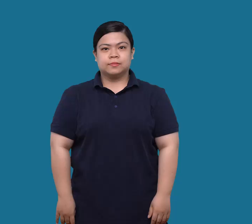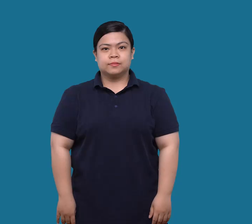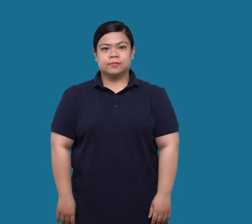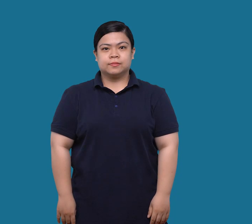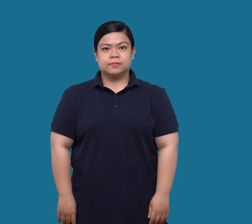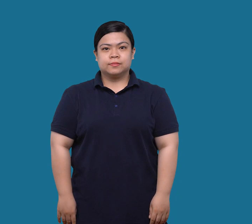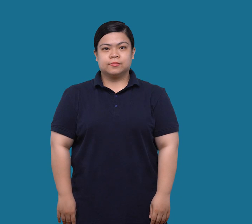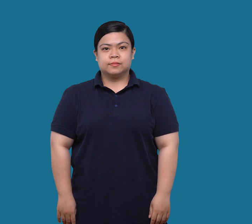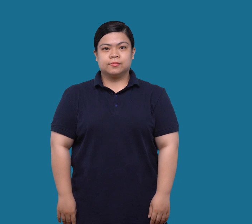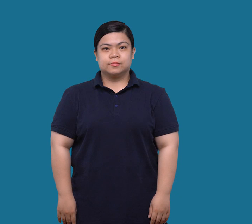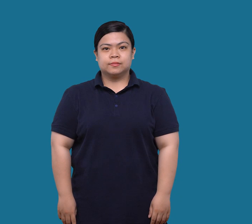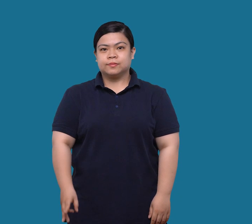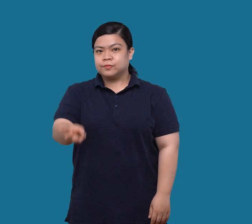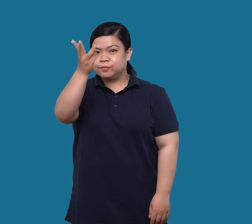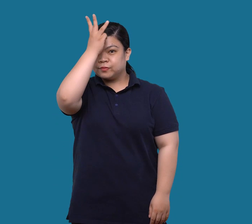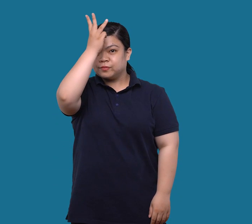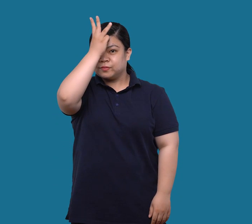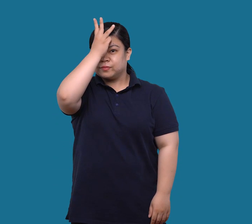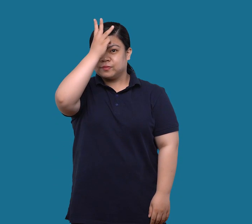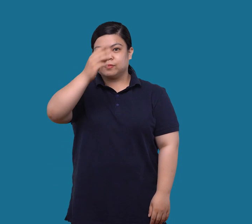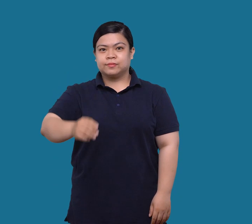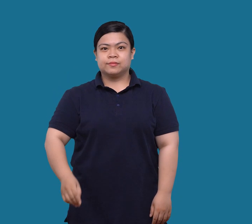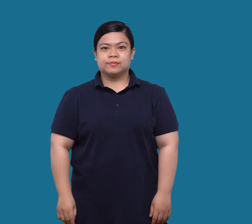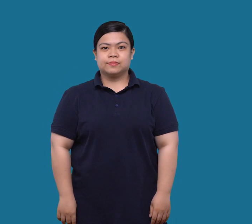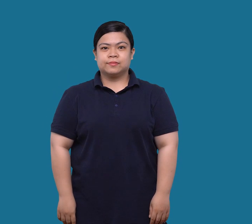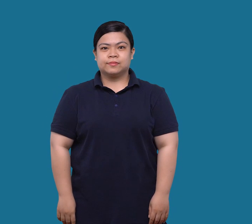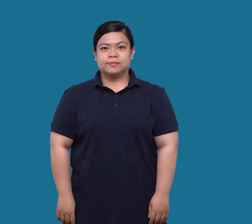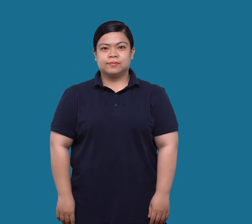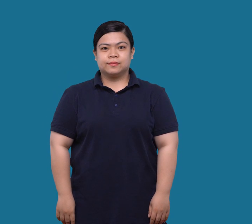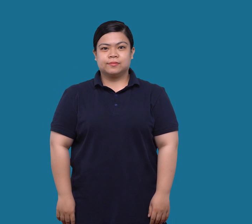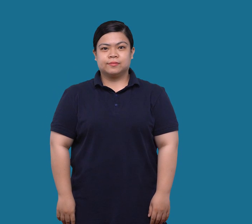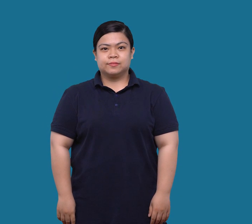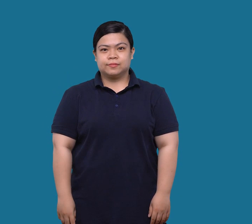Mã Lai (nước Ma-lai-xi-a)